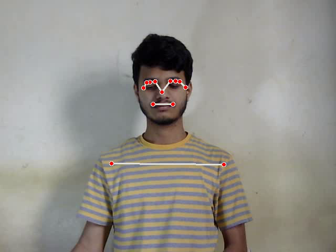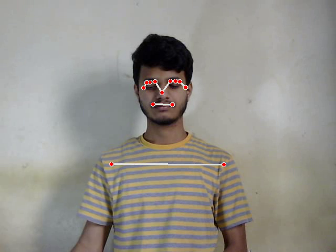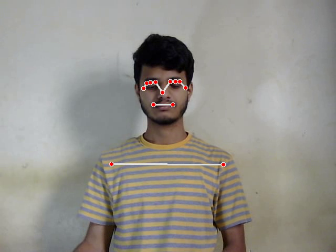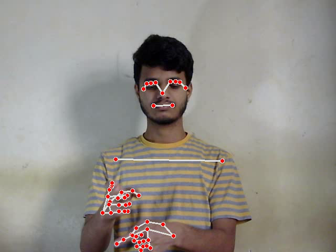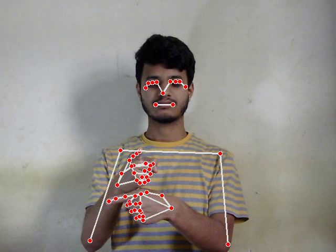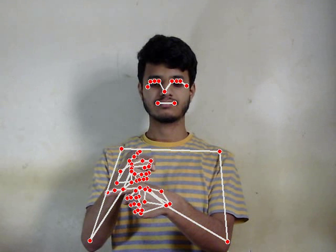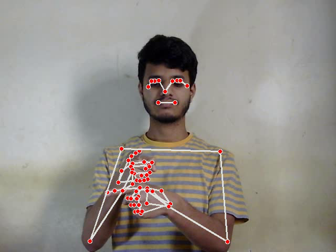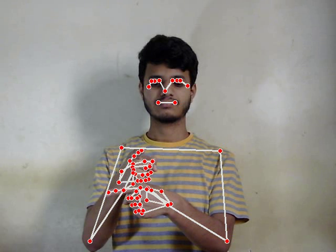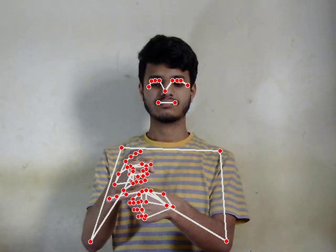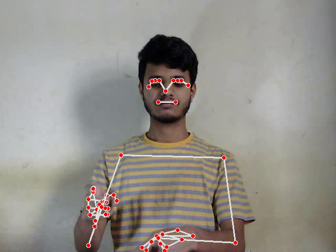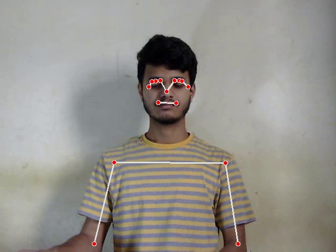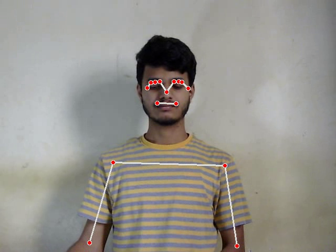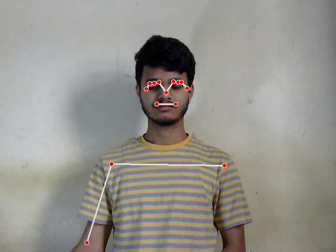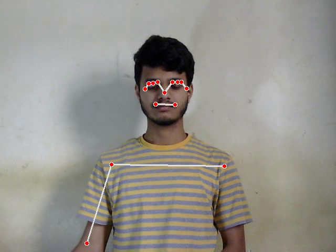right